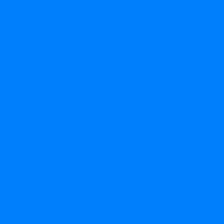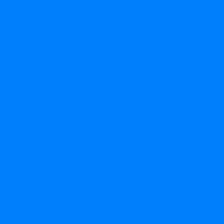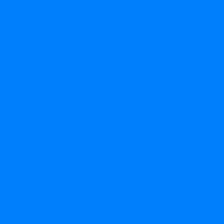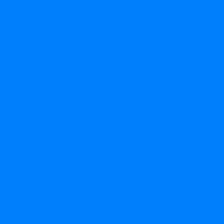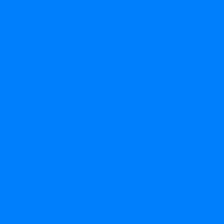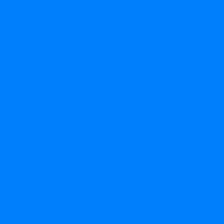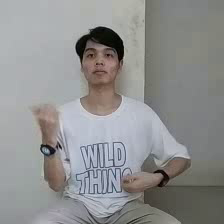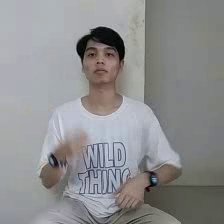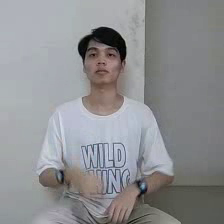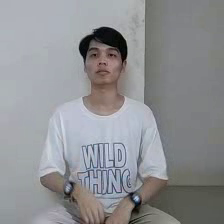Kết hôn